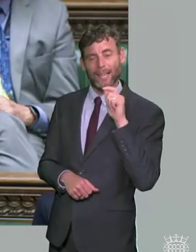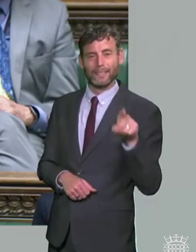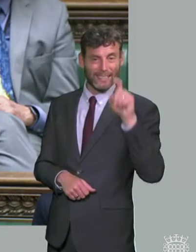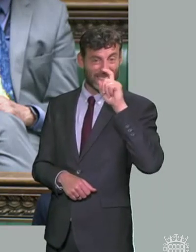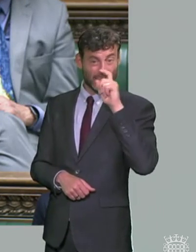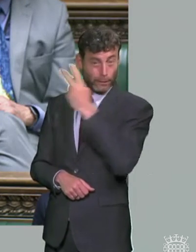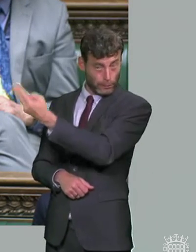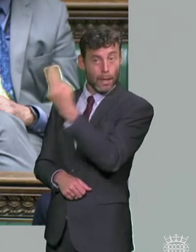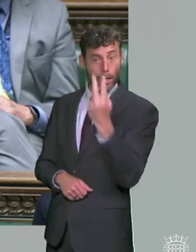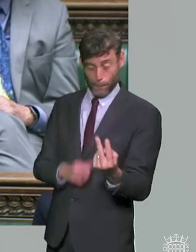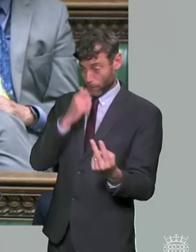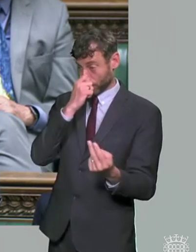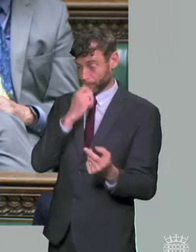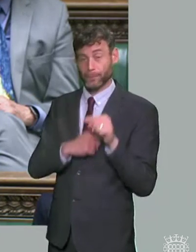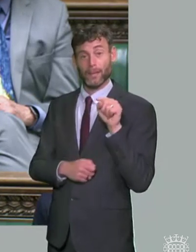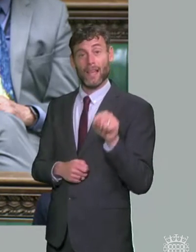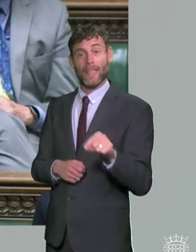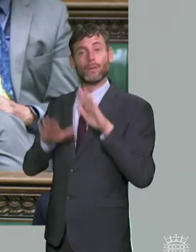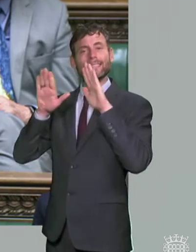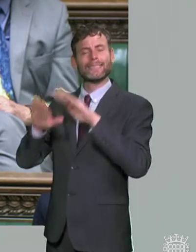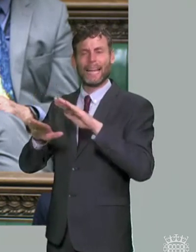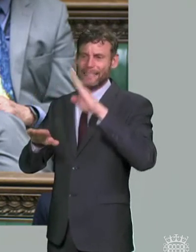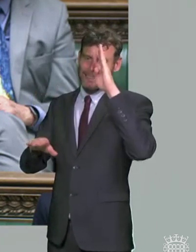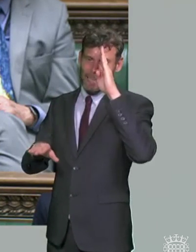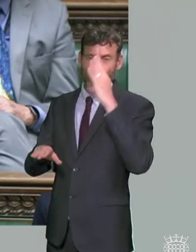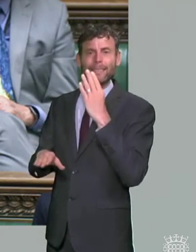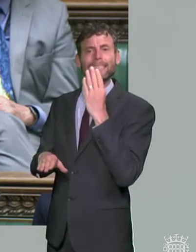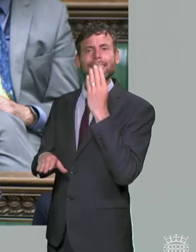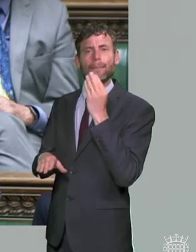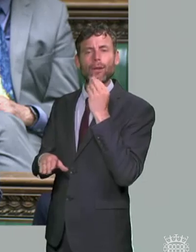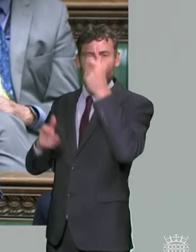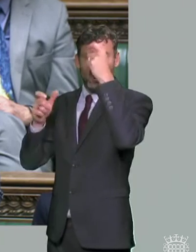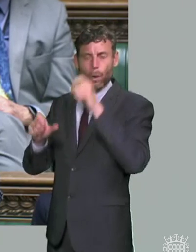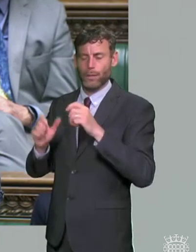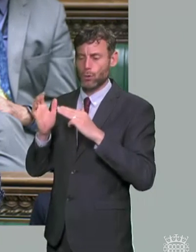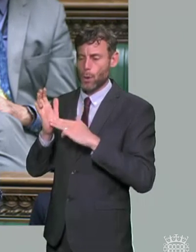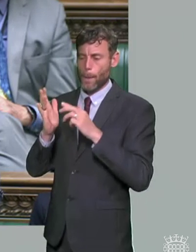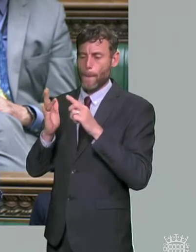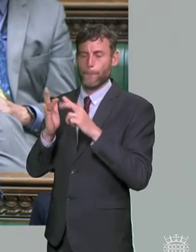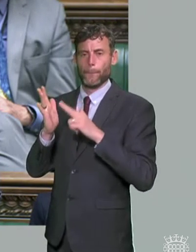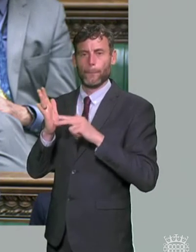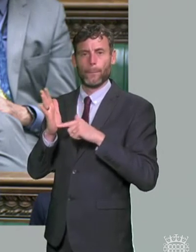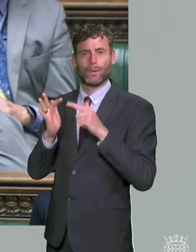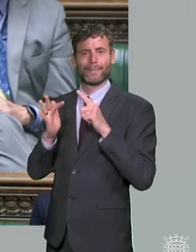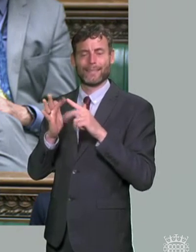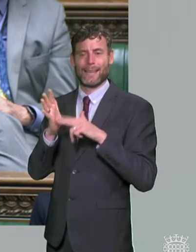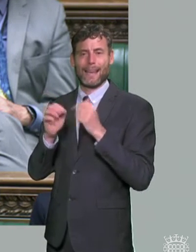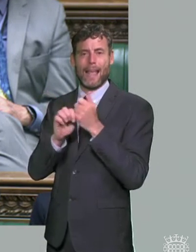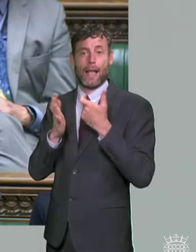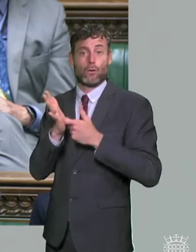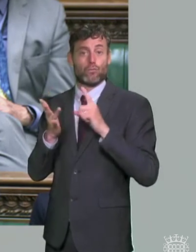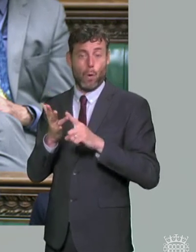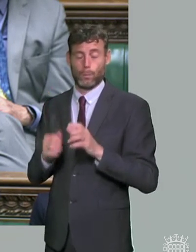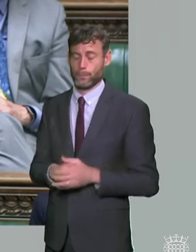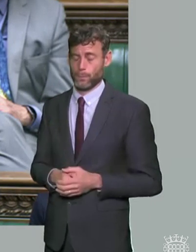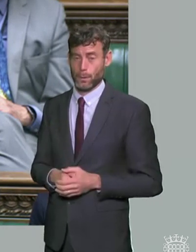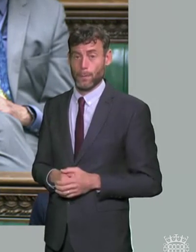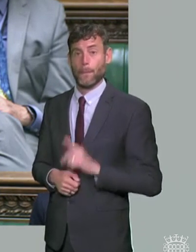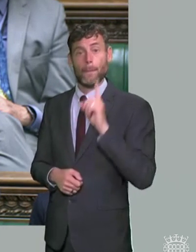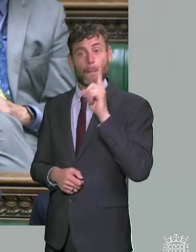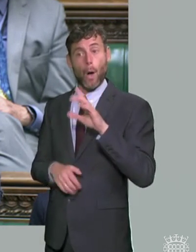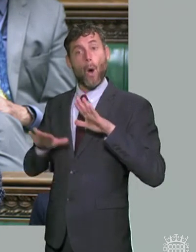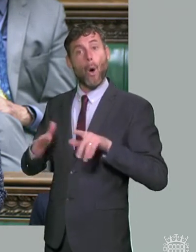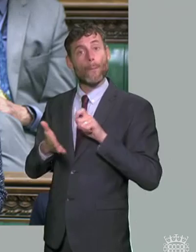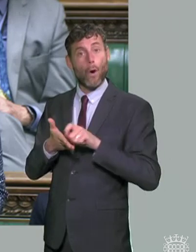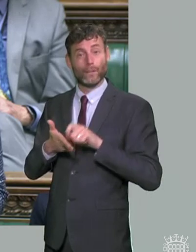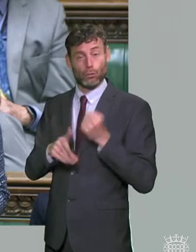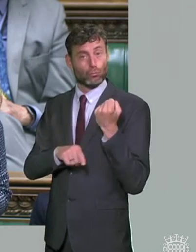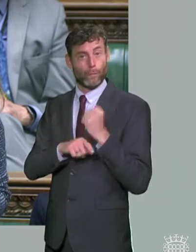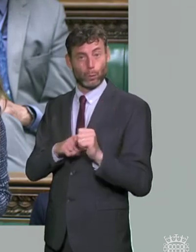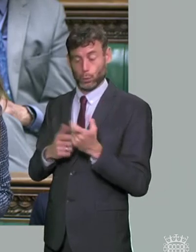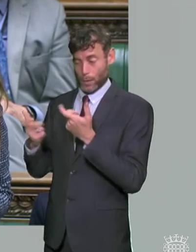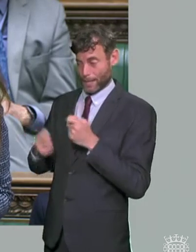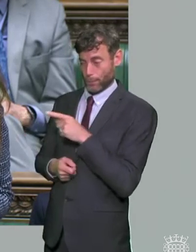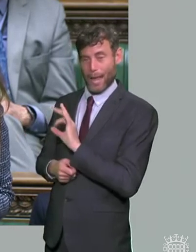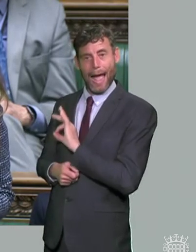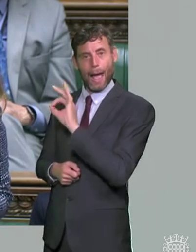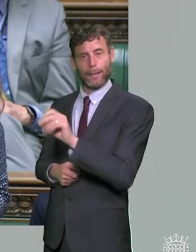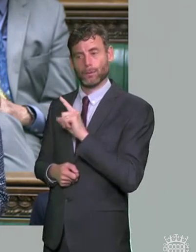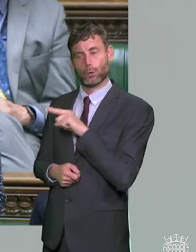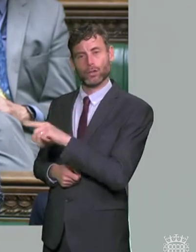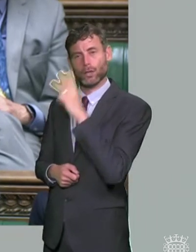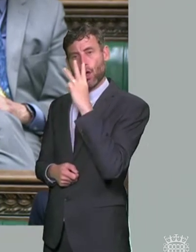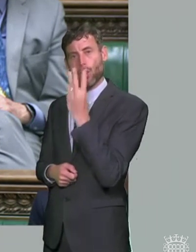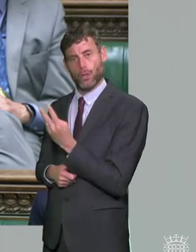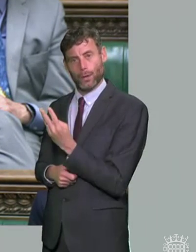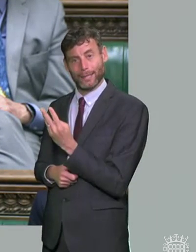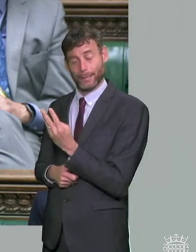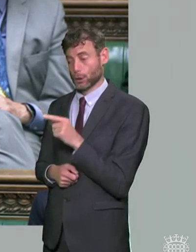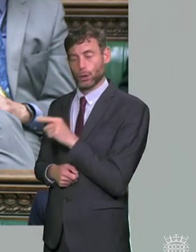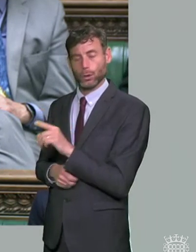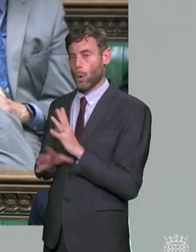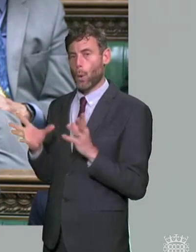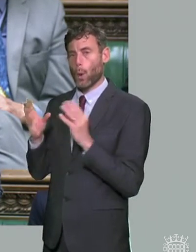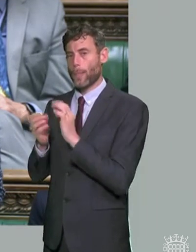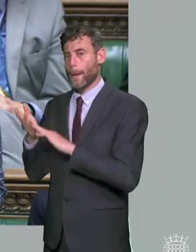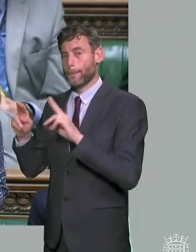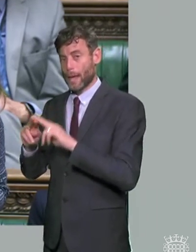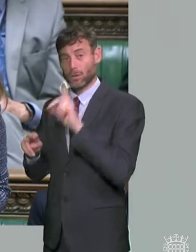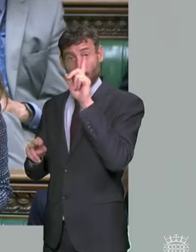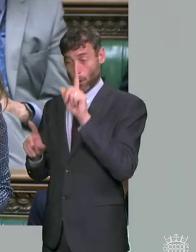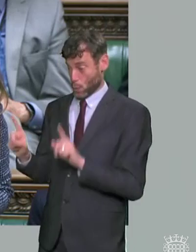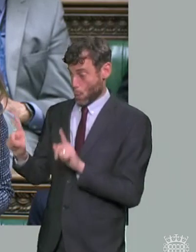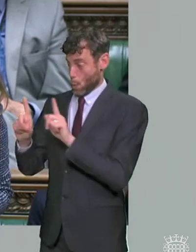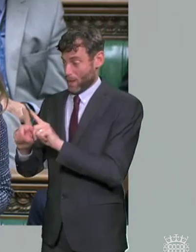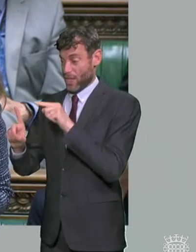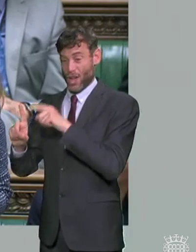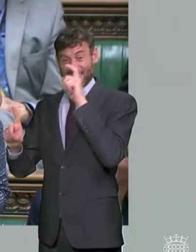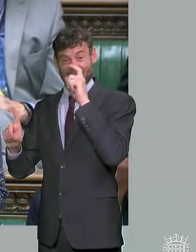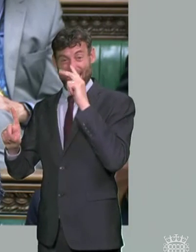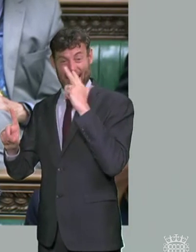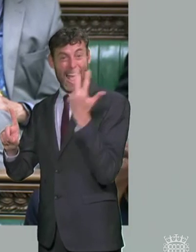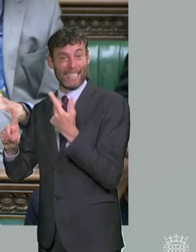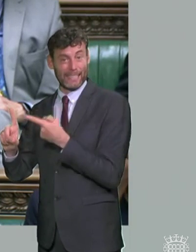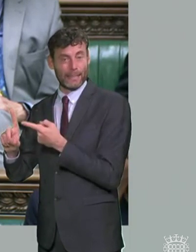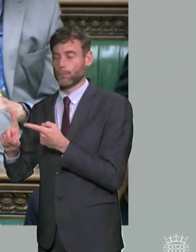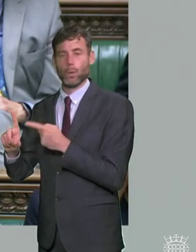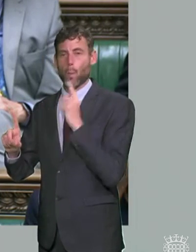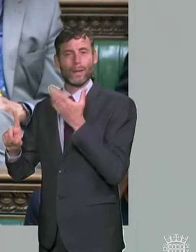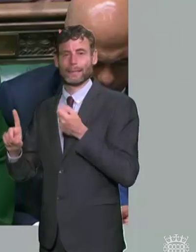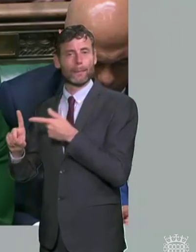These two sisters were housed in dangerous temporary accommodation in Montenegro for several weeks while the UK Home Office refused to process the application of the younger sister because she is 13 and travelling without her parents, even though she had her 18-year-old sister with her.